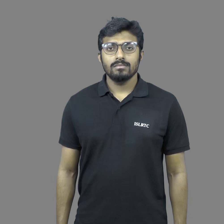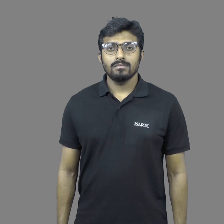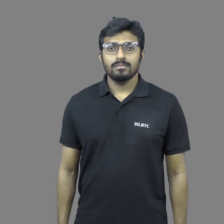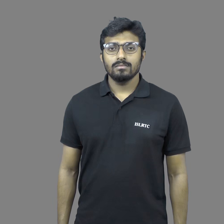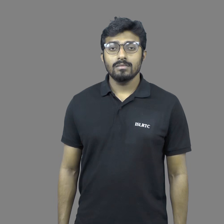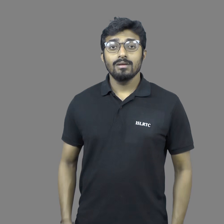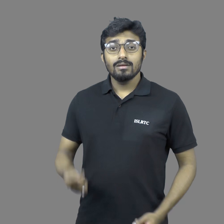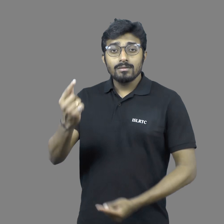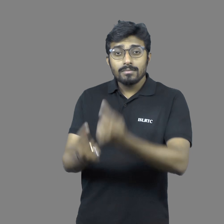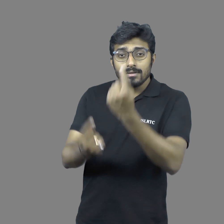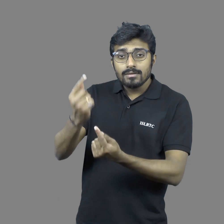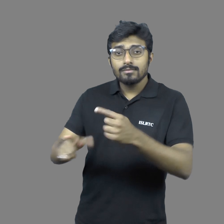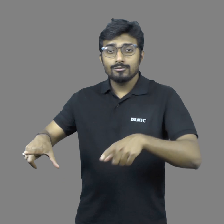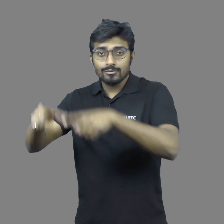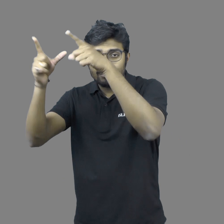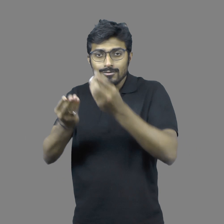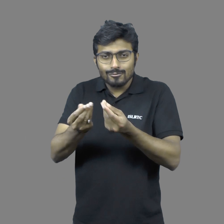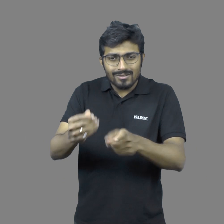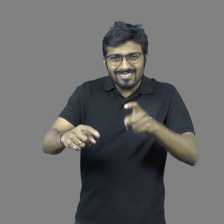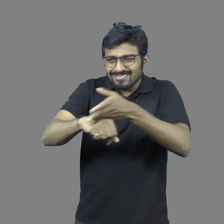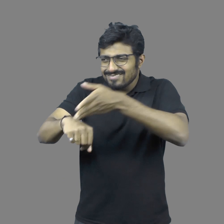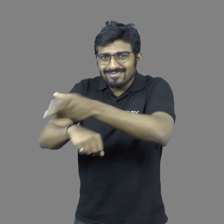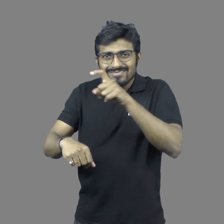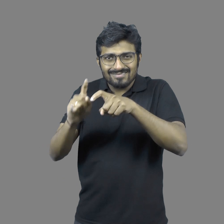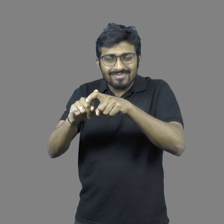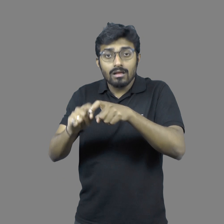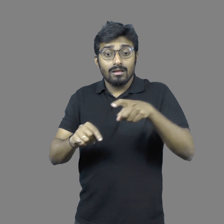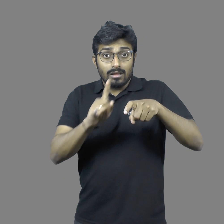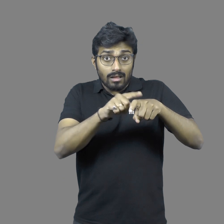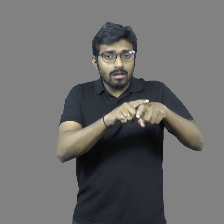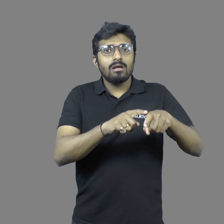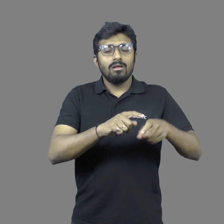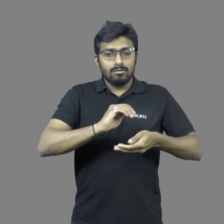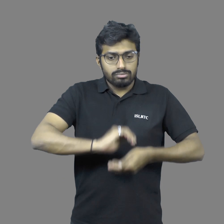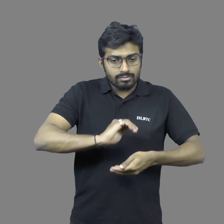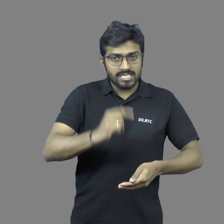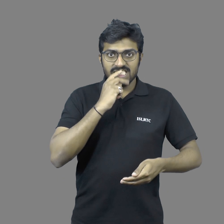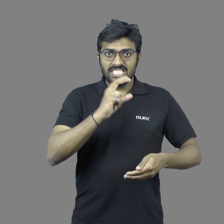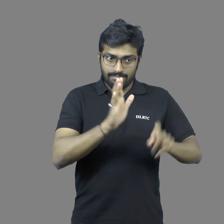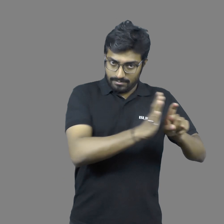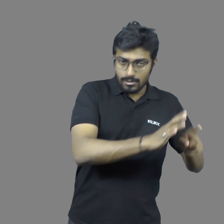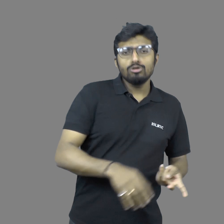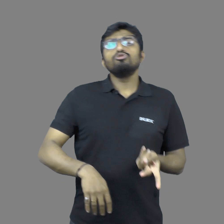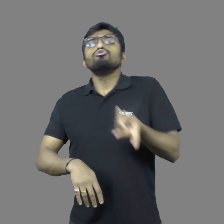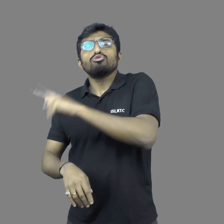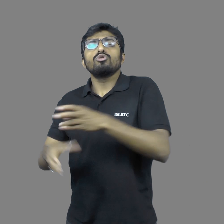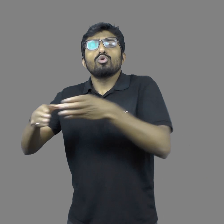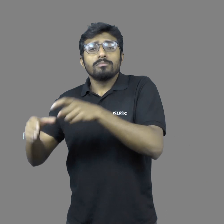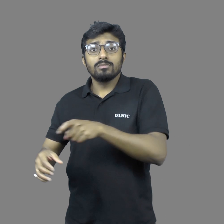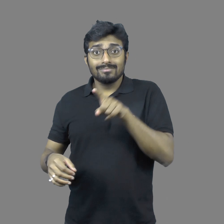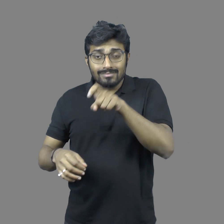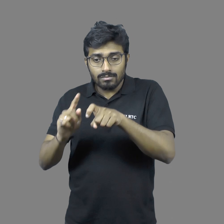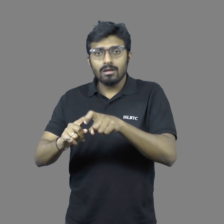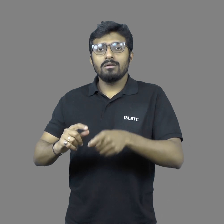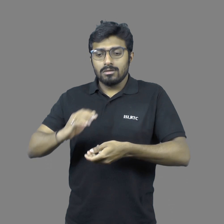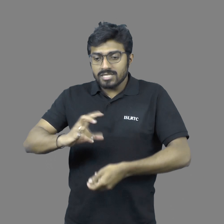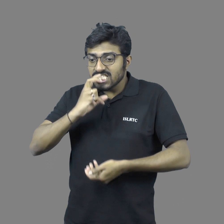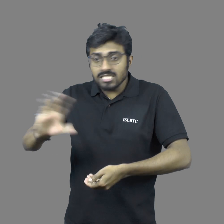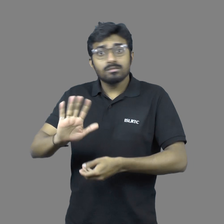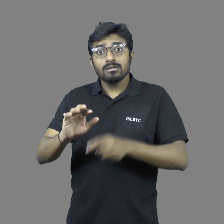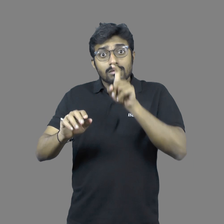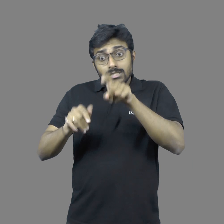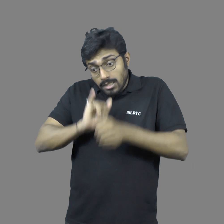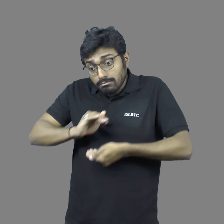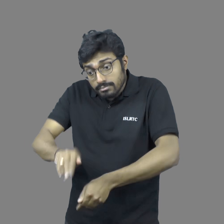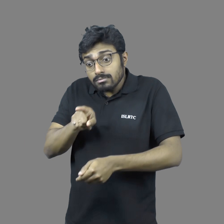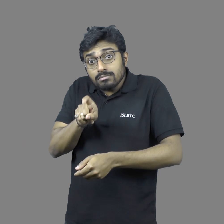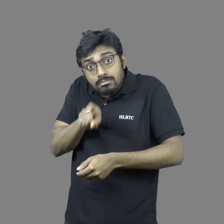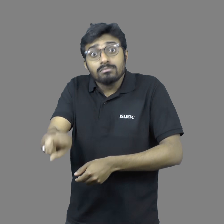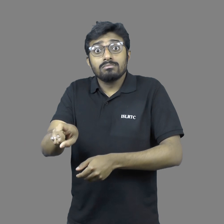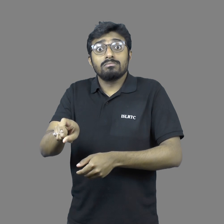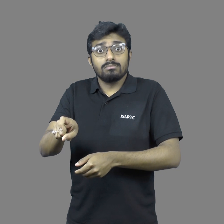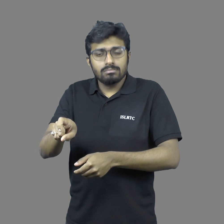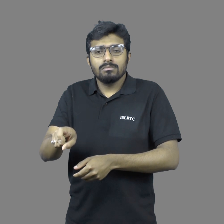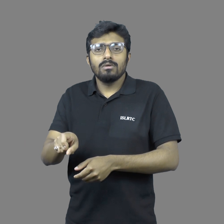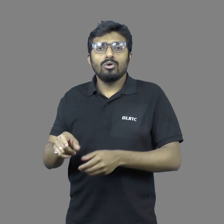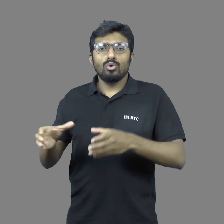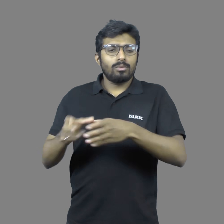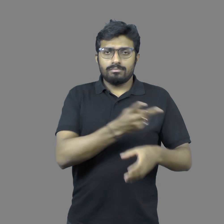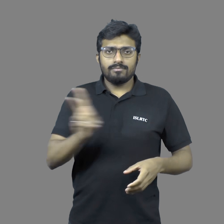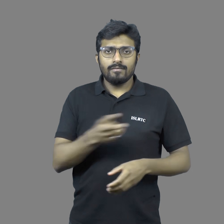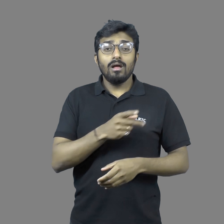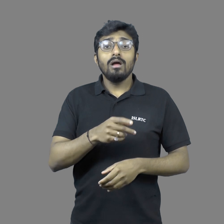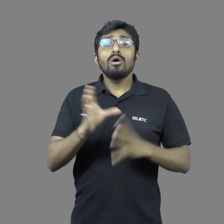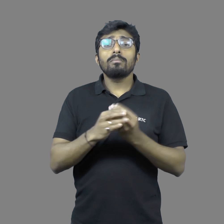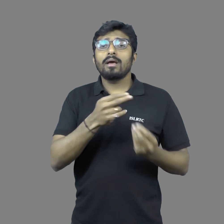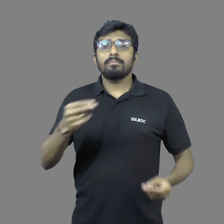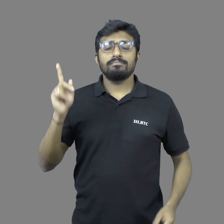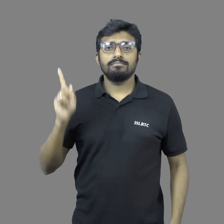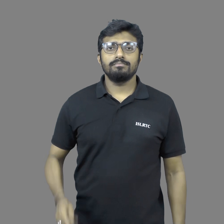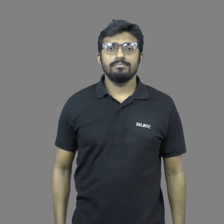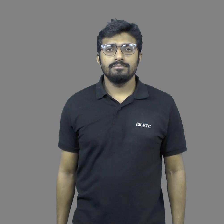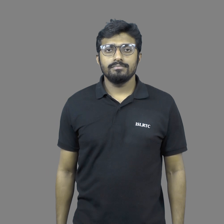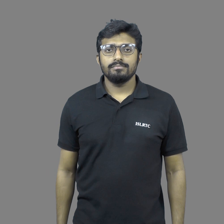Ovi-Viviparous